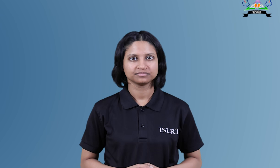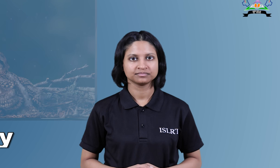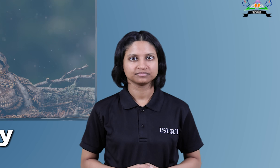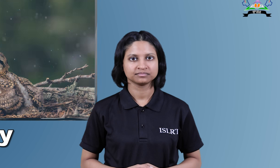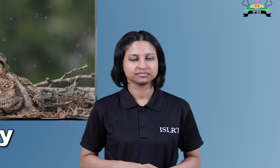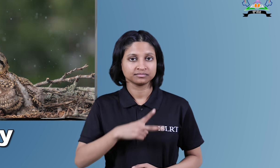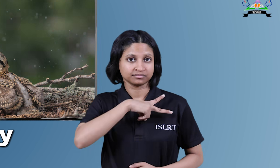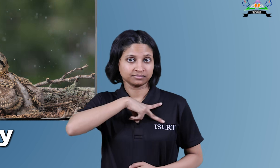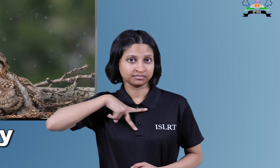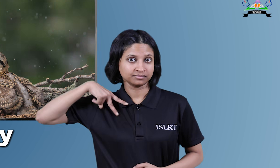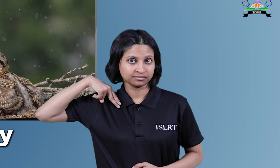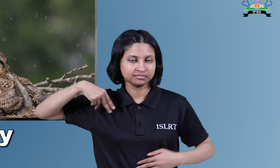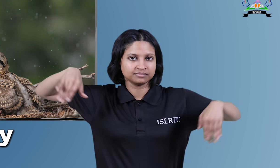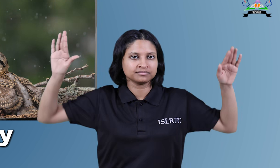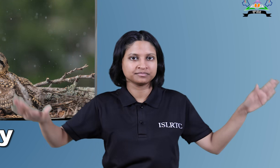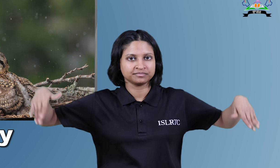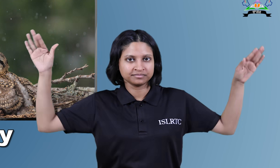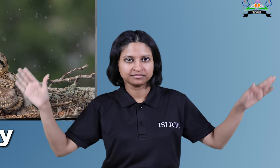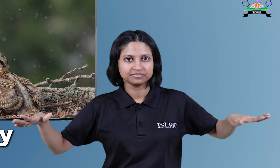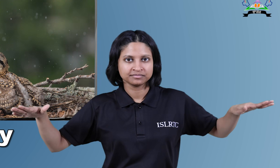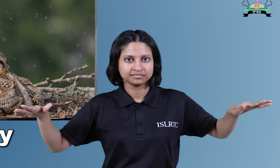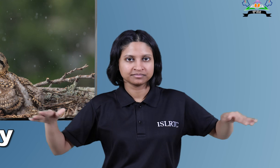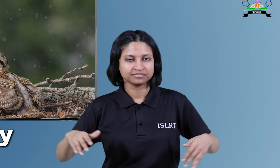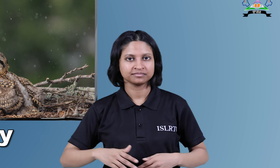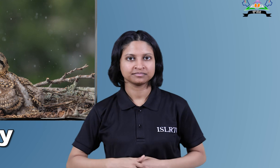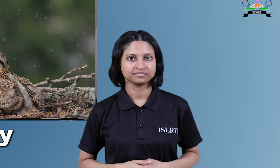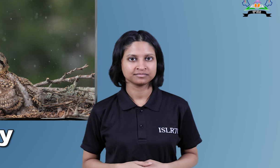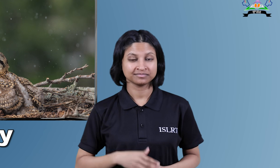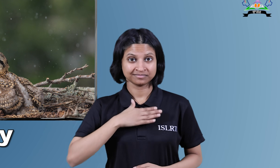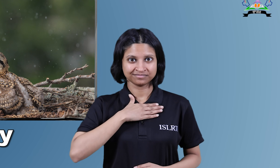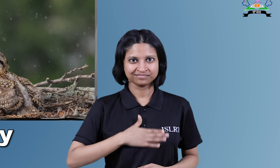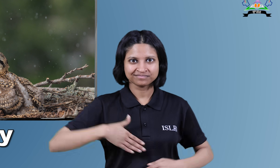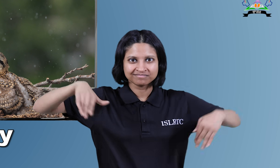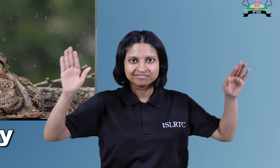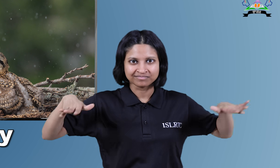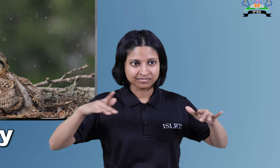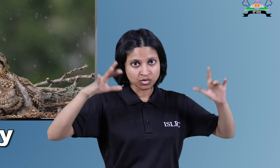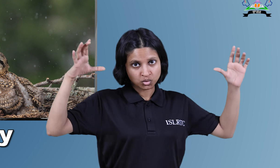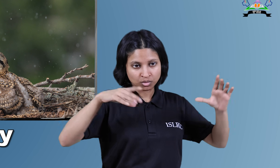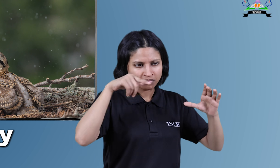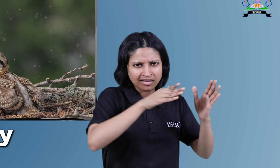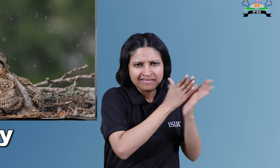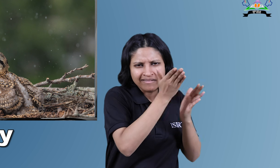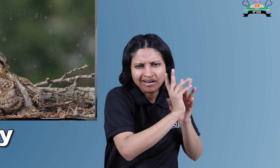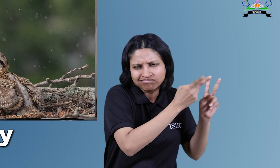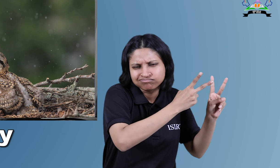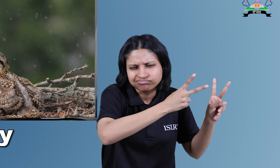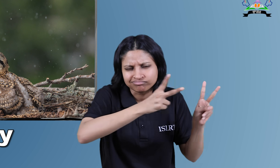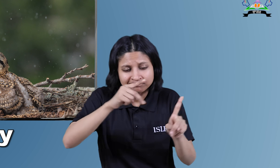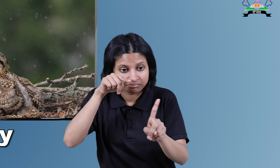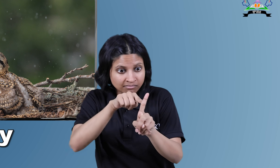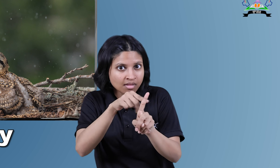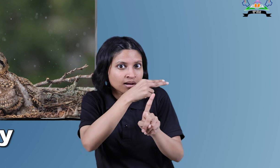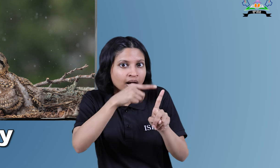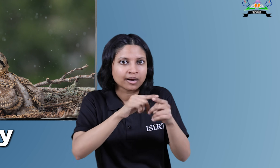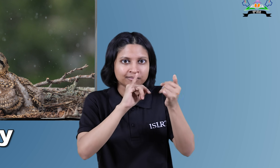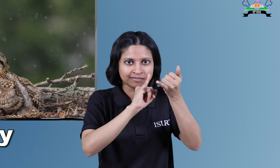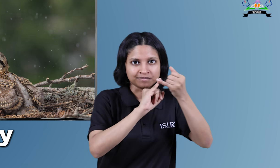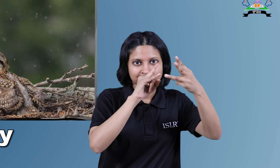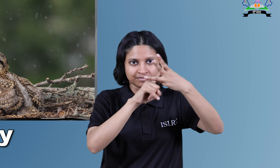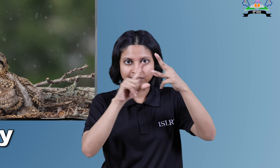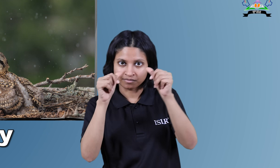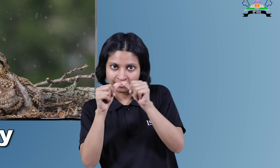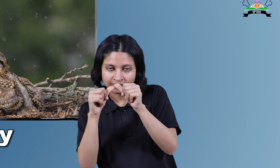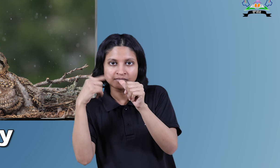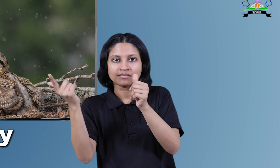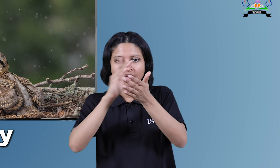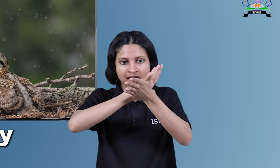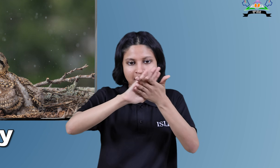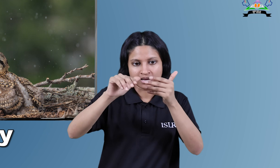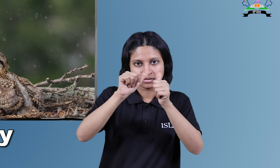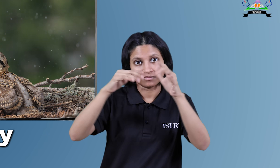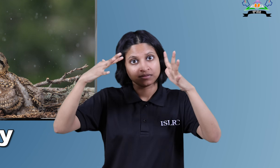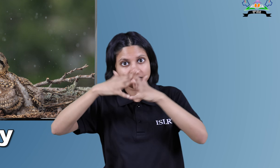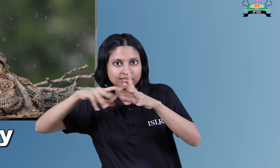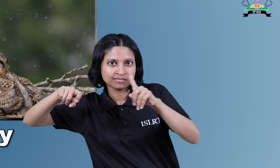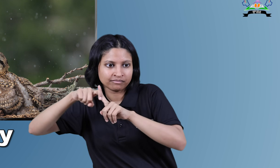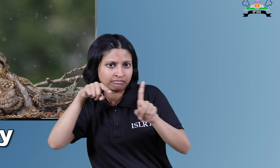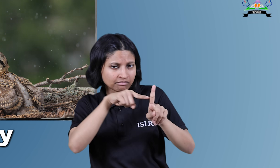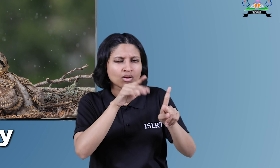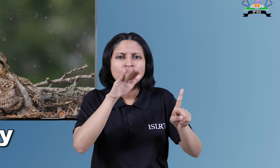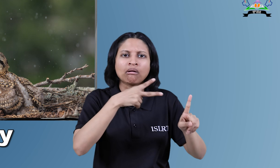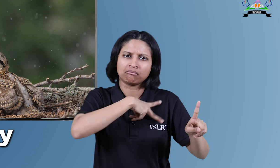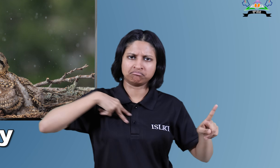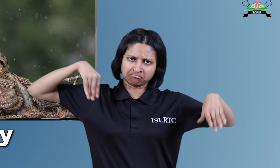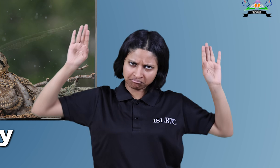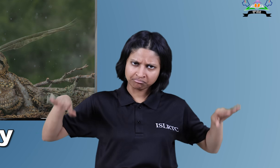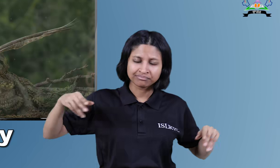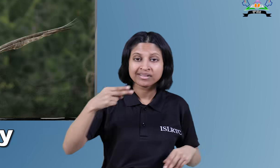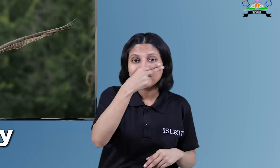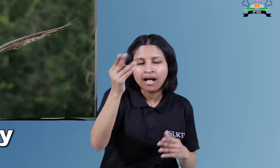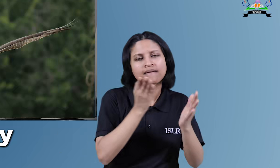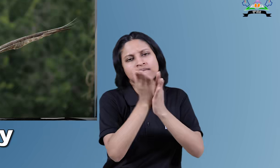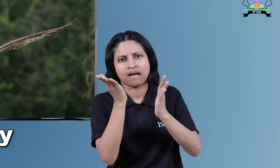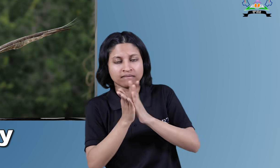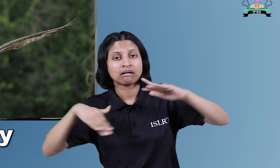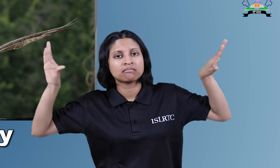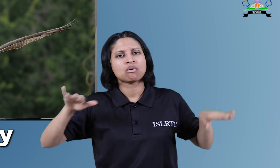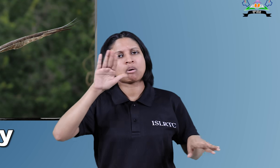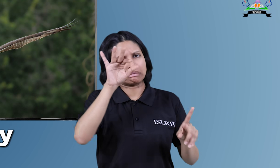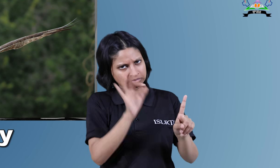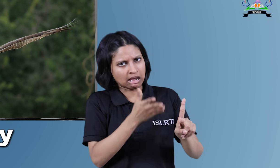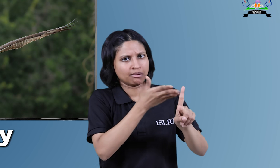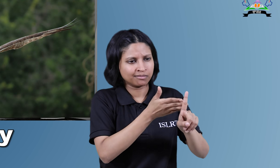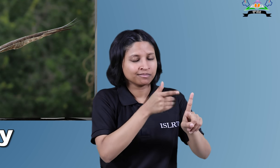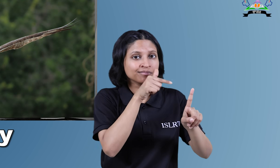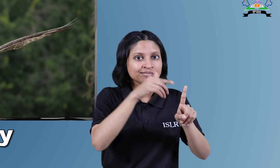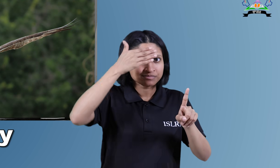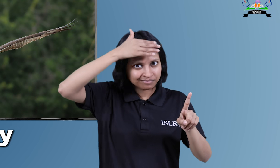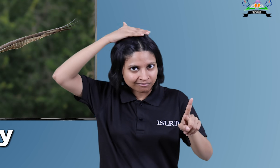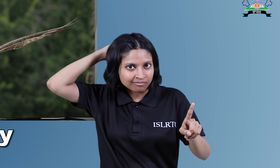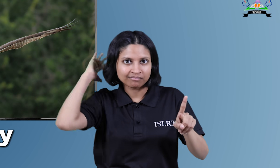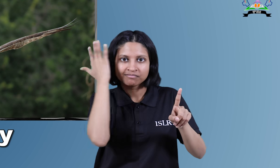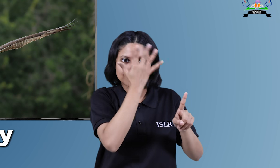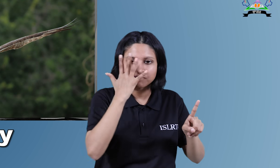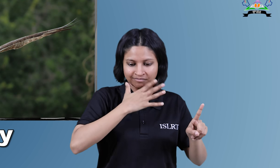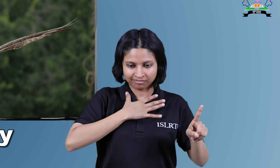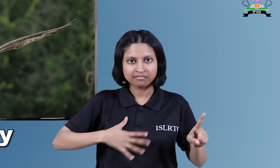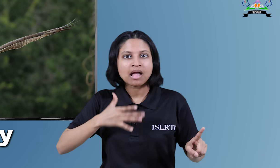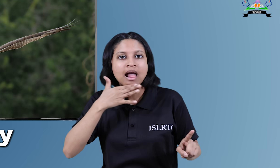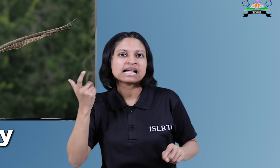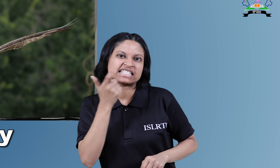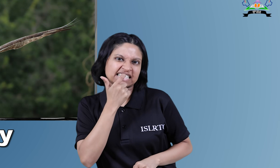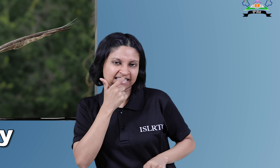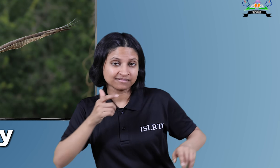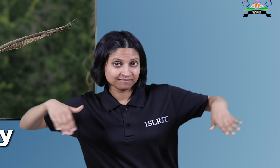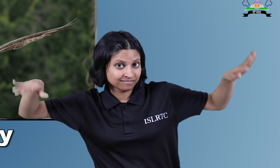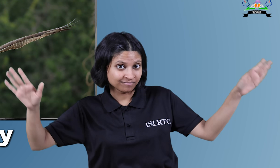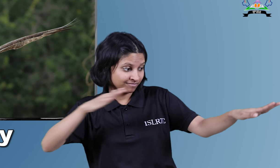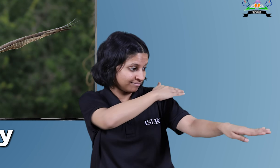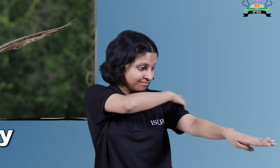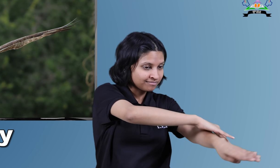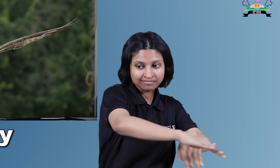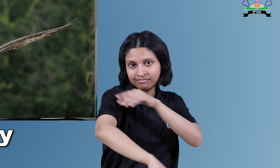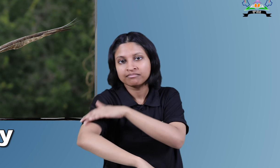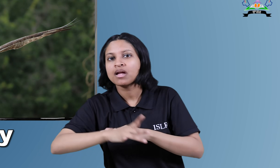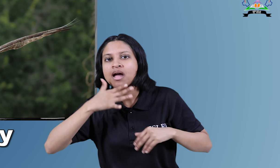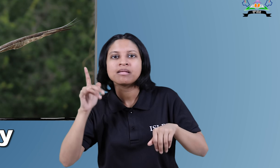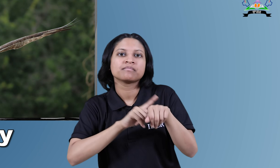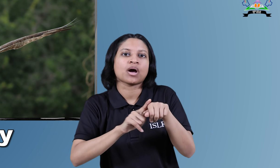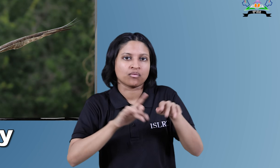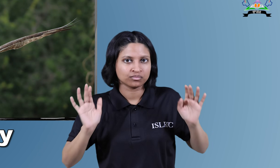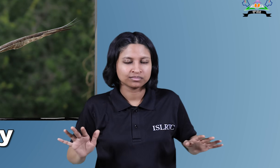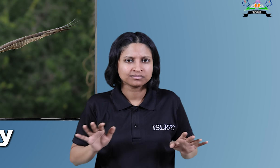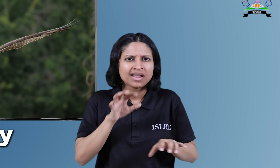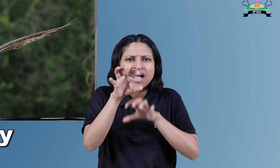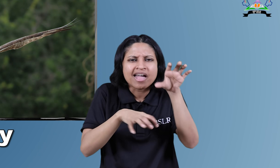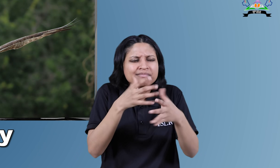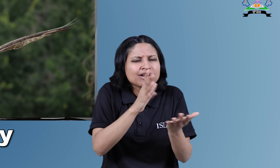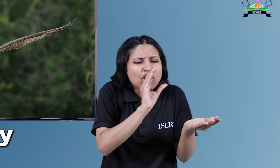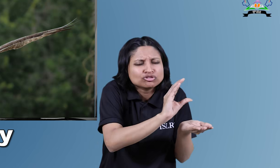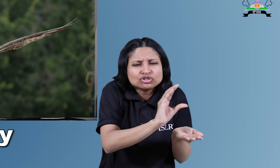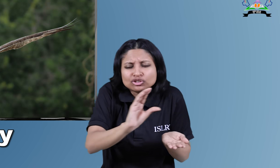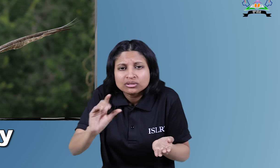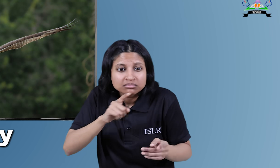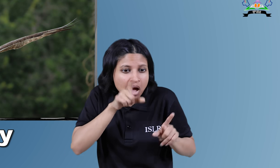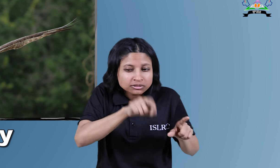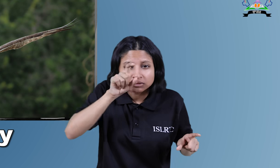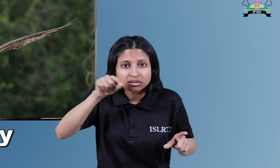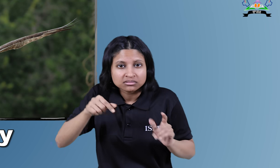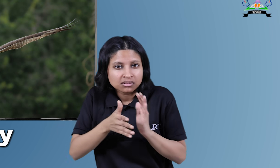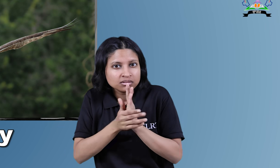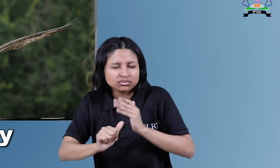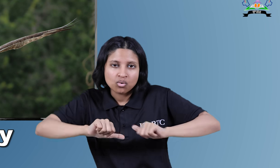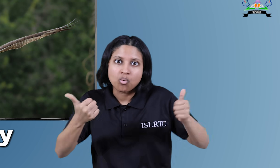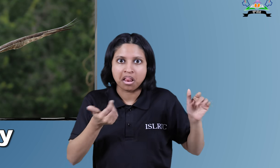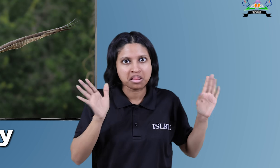Osprey The osprey is a species of hawk, often referred to as the ‘sea hawk, among other names. It has a white body and head with brown wings and is a skilled hunter that preys on small mammals. It is commonly found across America, Europe, Asia, Africa, and Australia.